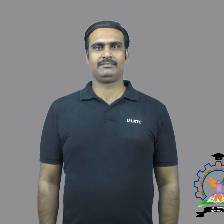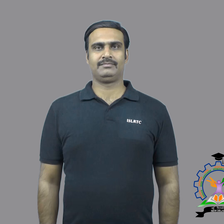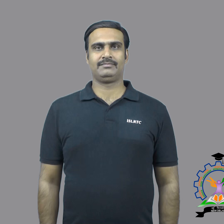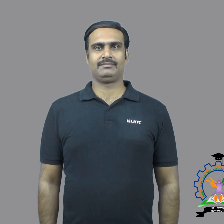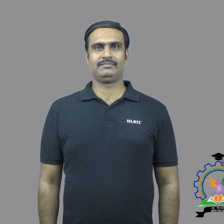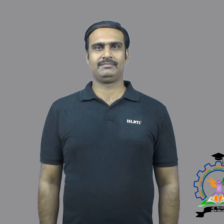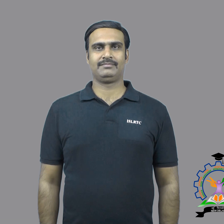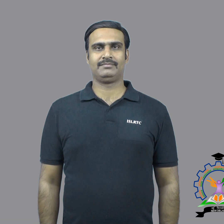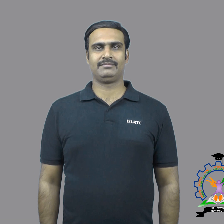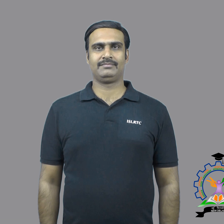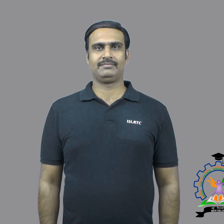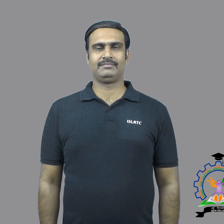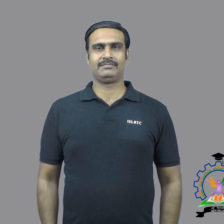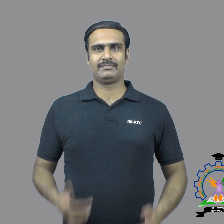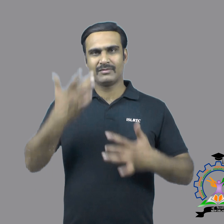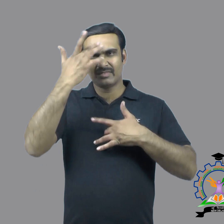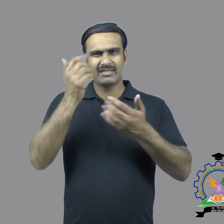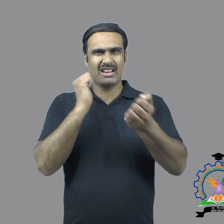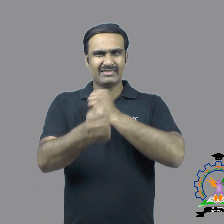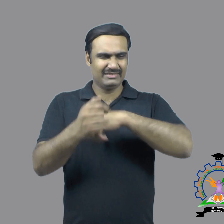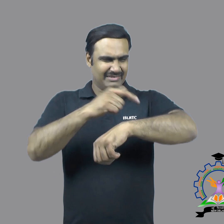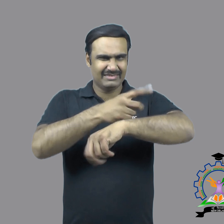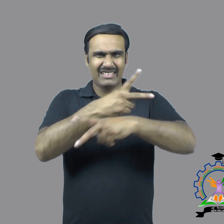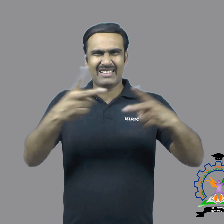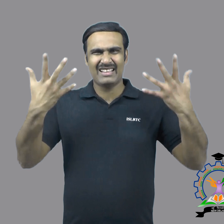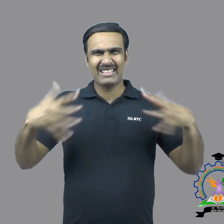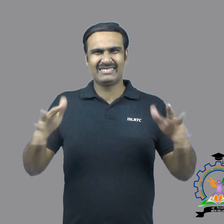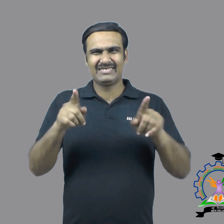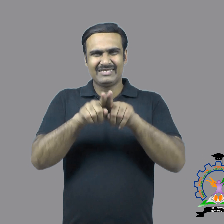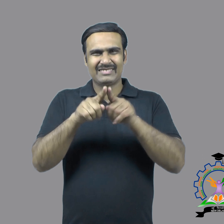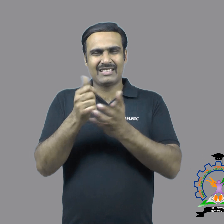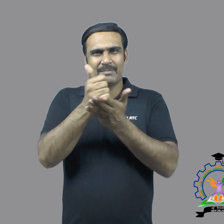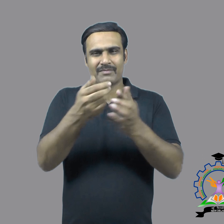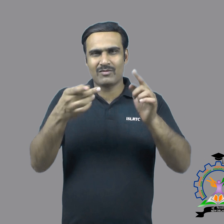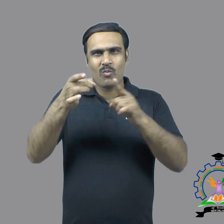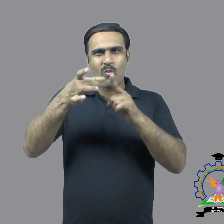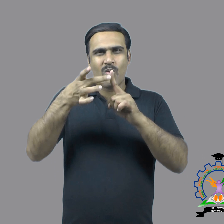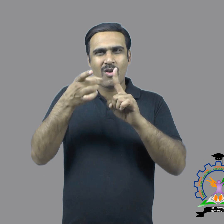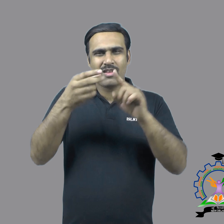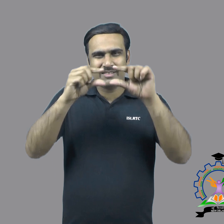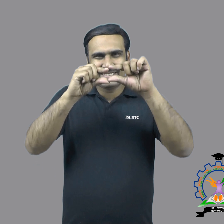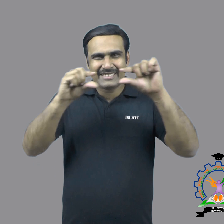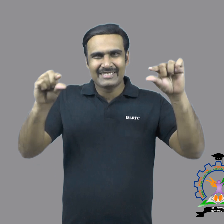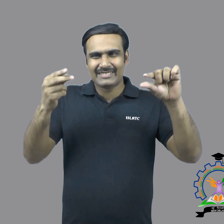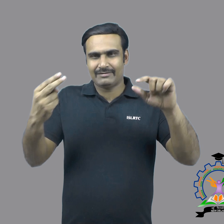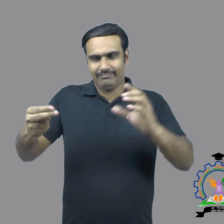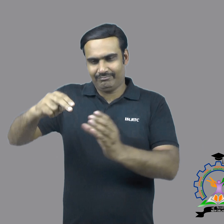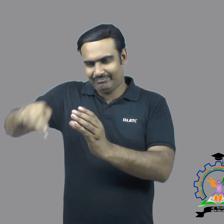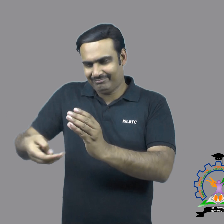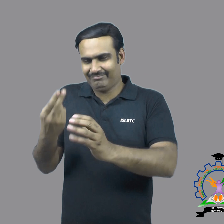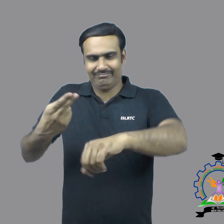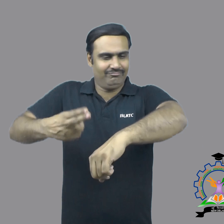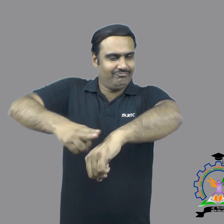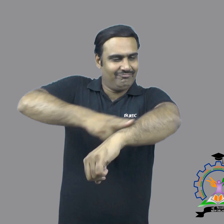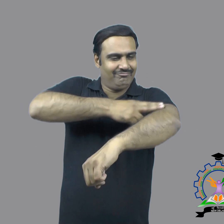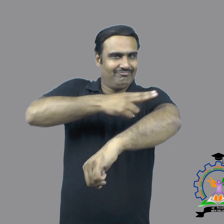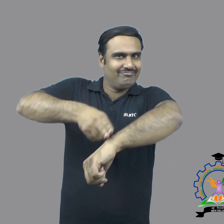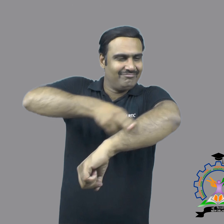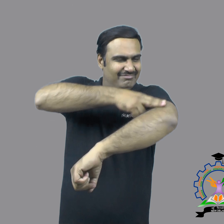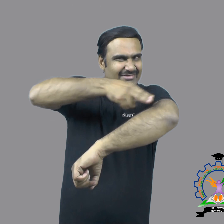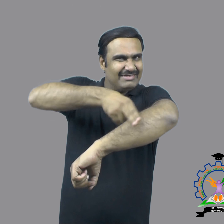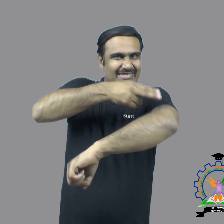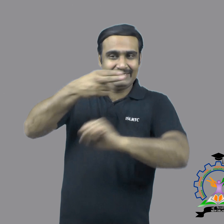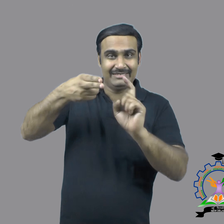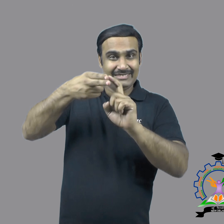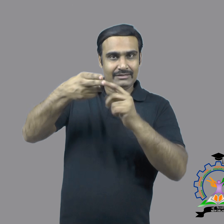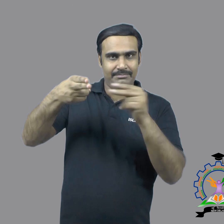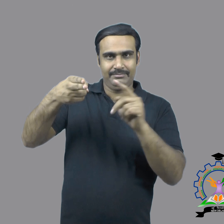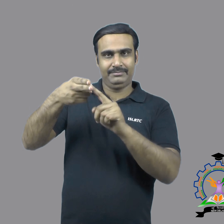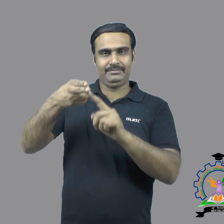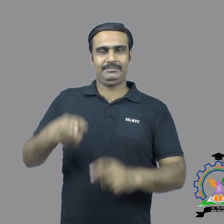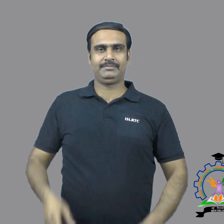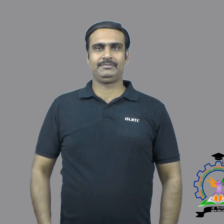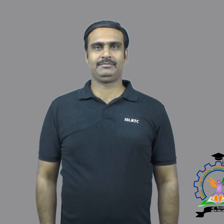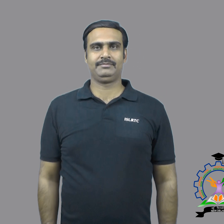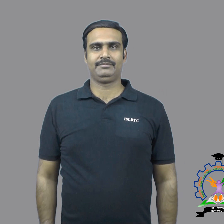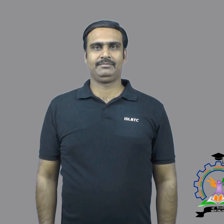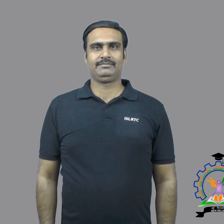Wax Knife